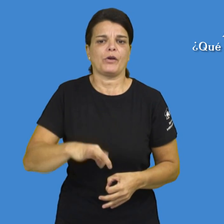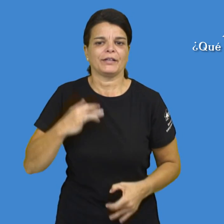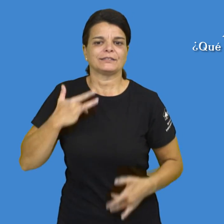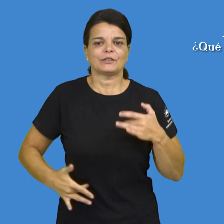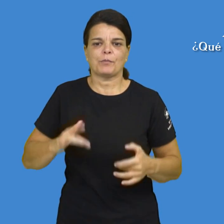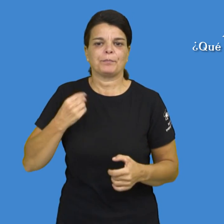síntoma